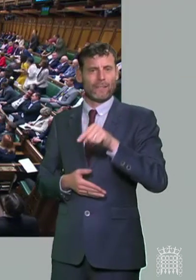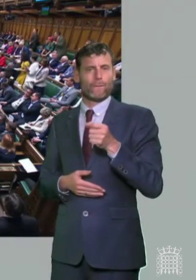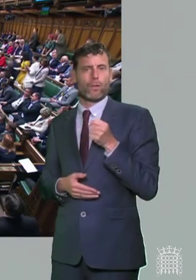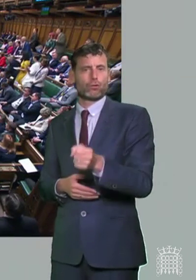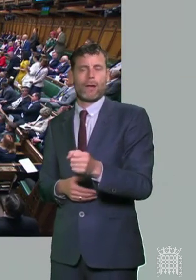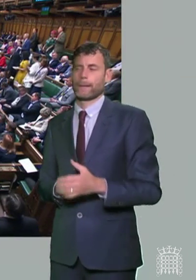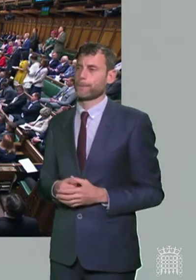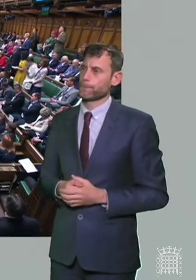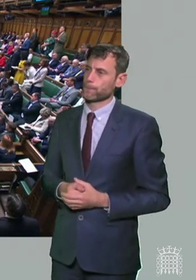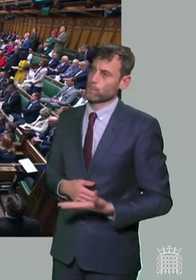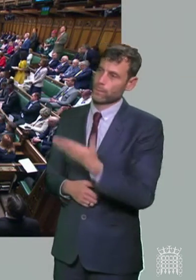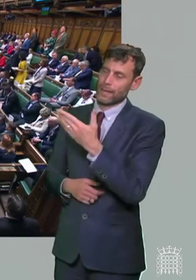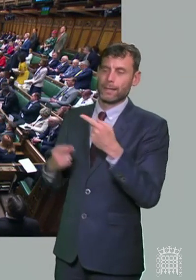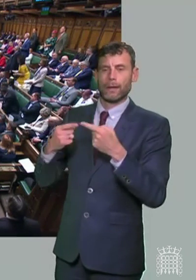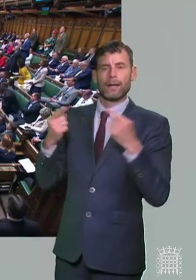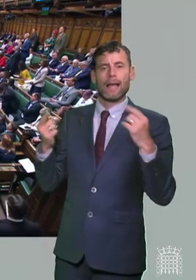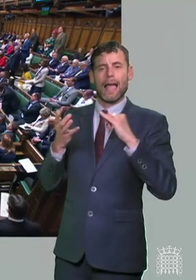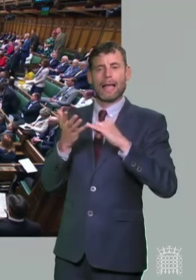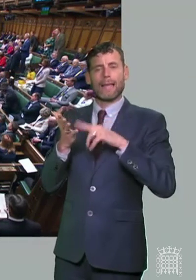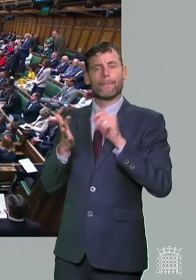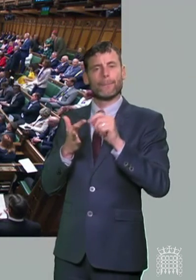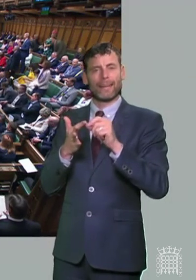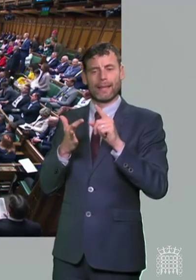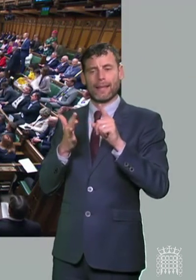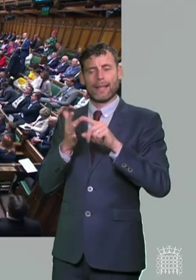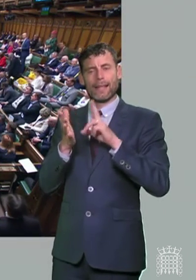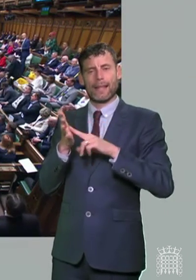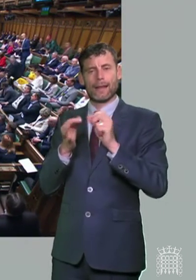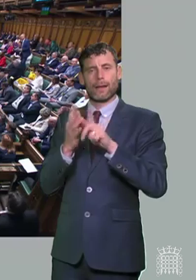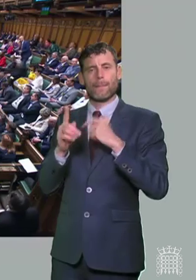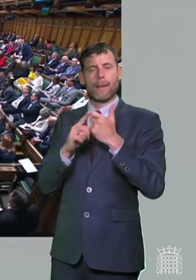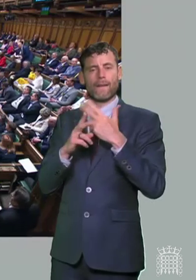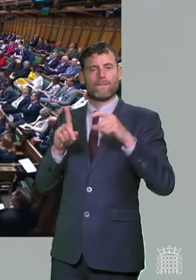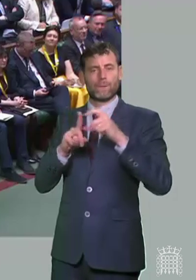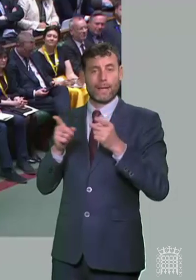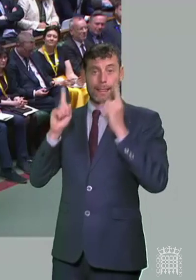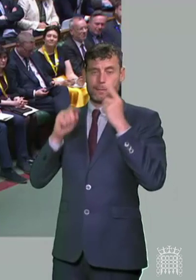We now come to the parliamentary leader of the SNP.